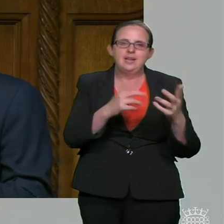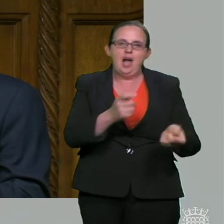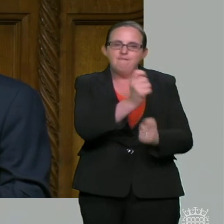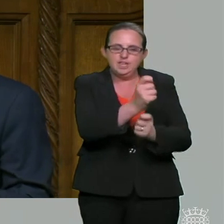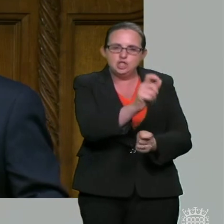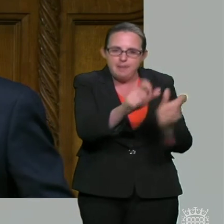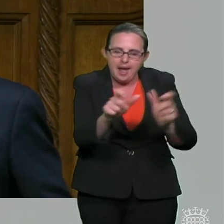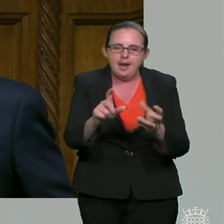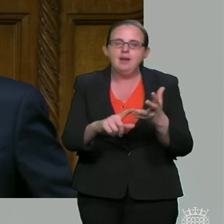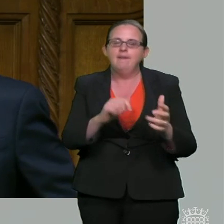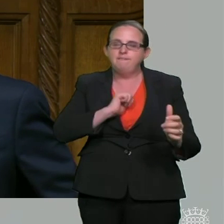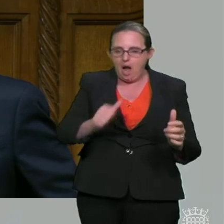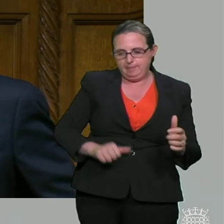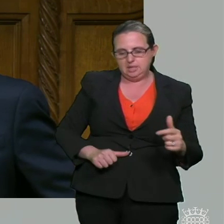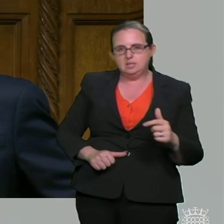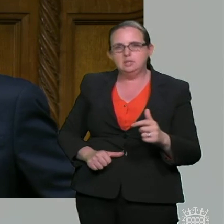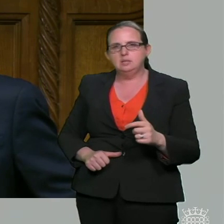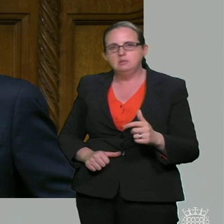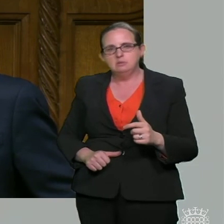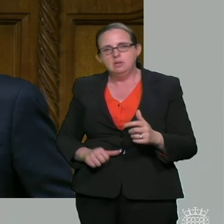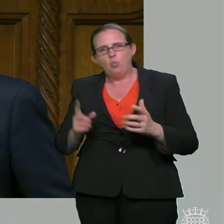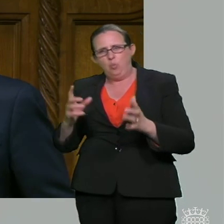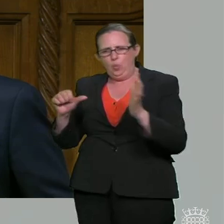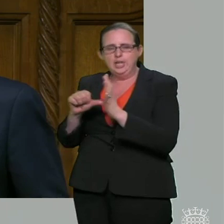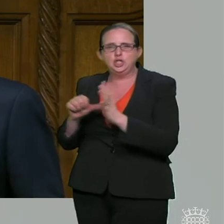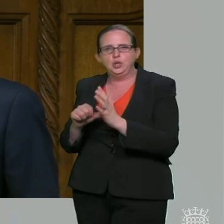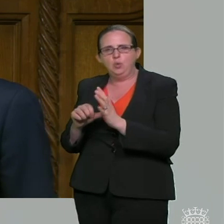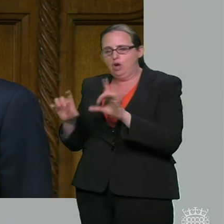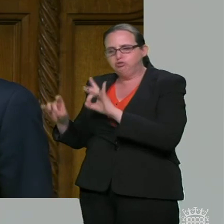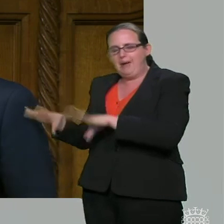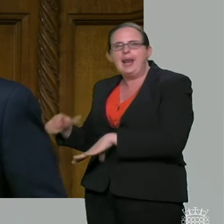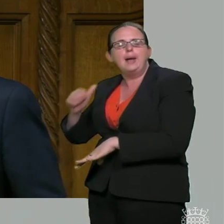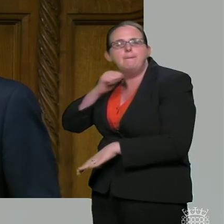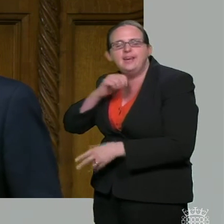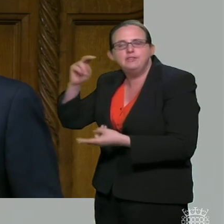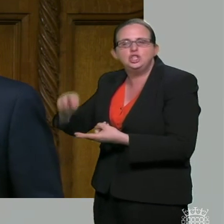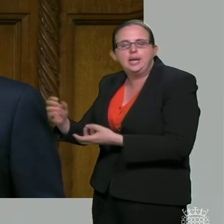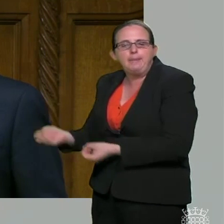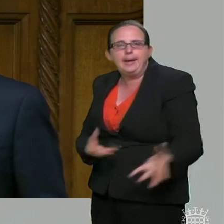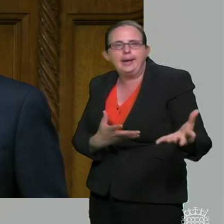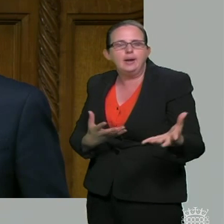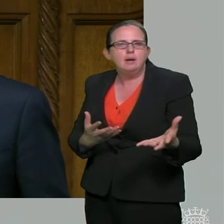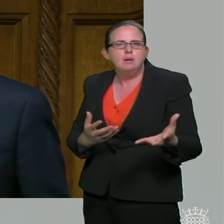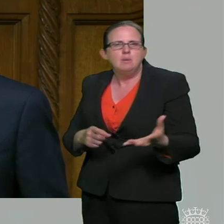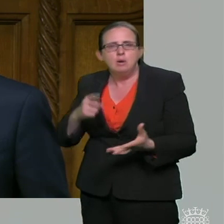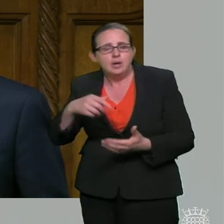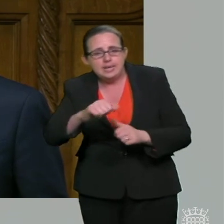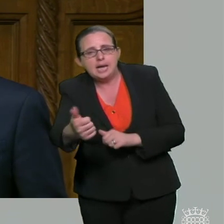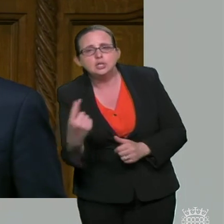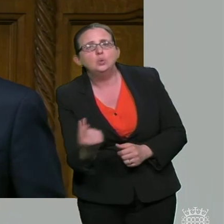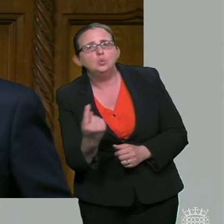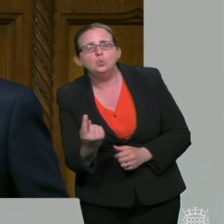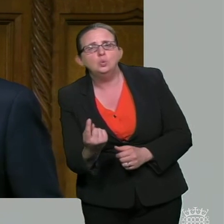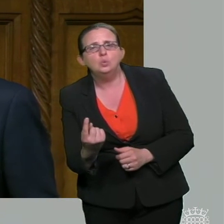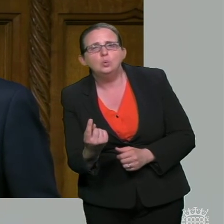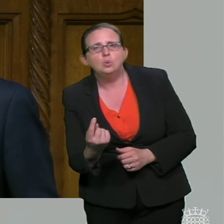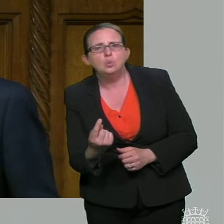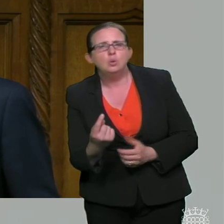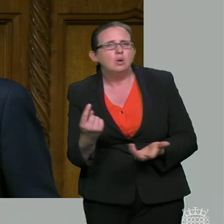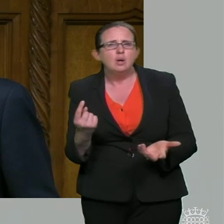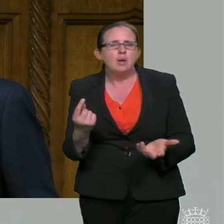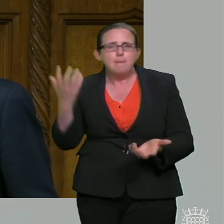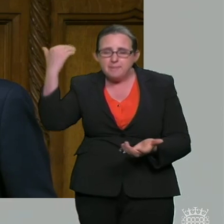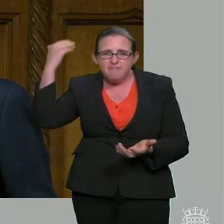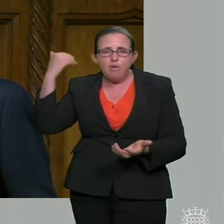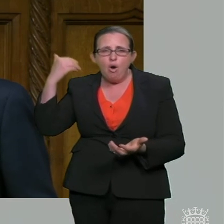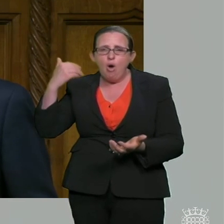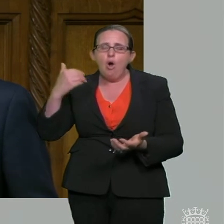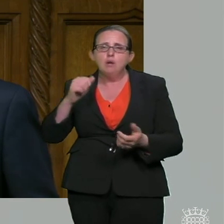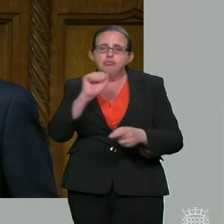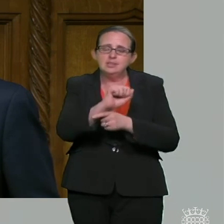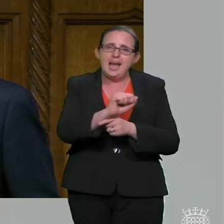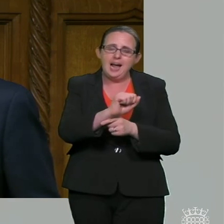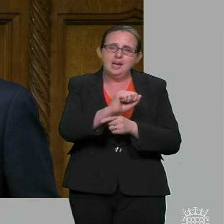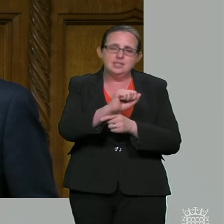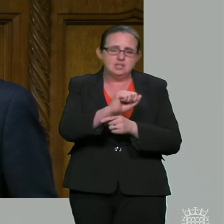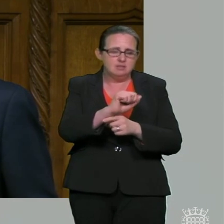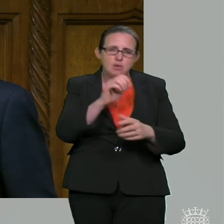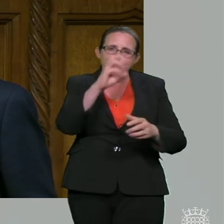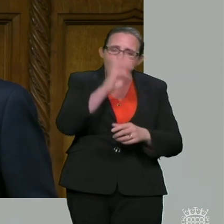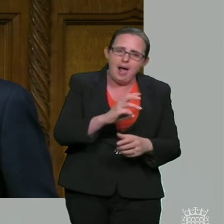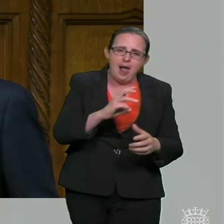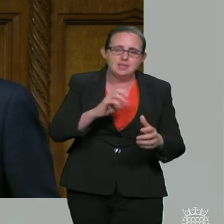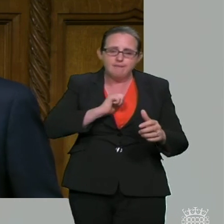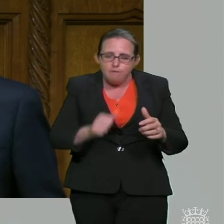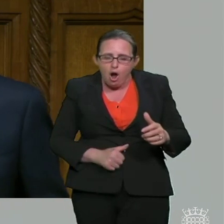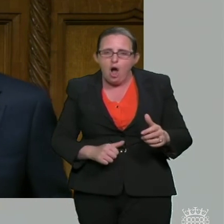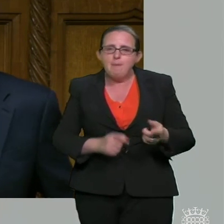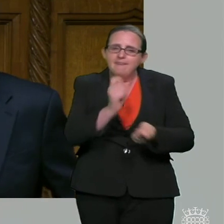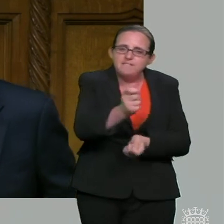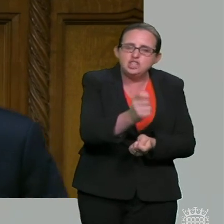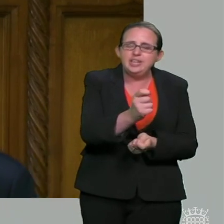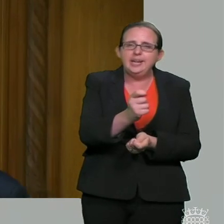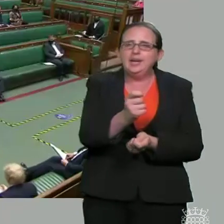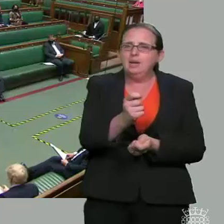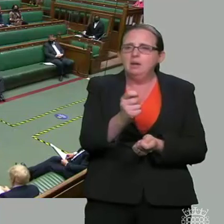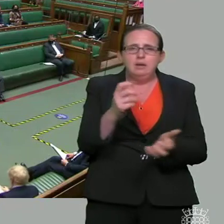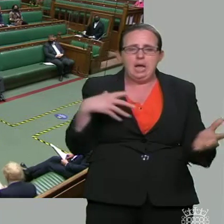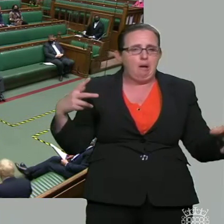The big question therefore is: who comes next? Considering that the Trade Remedies Authority wants to cut protections on half of the steel products previously protected by the EU, are our steel industry and the vast supply chain that it sustains next in line?